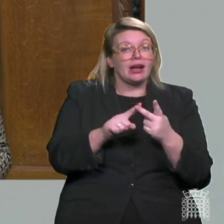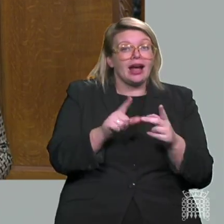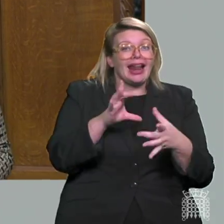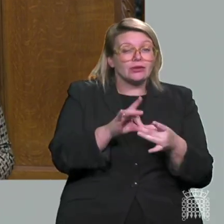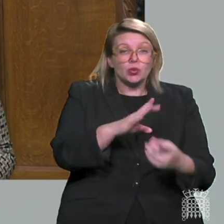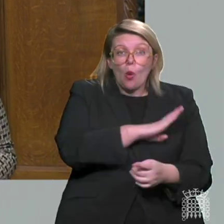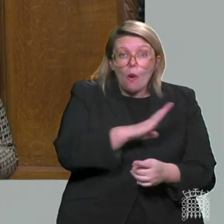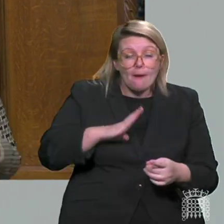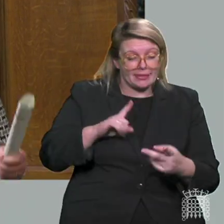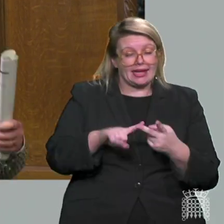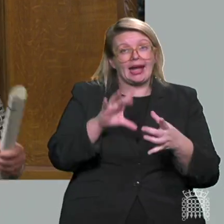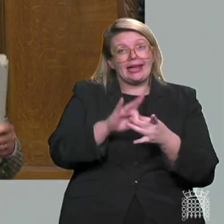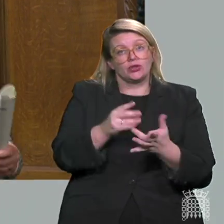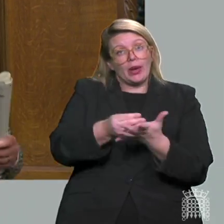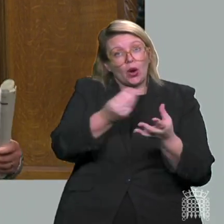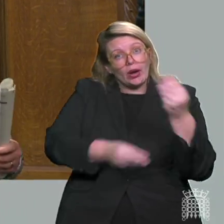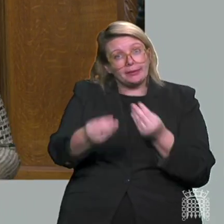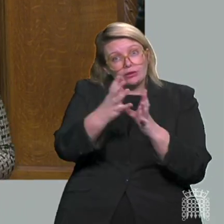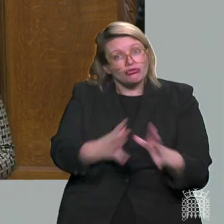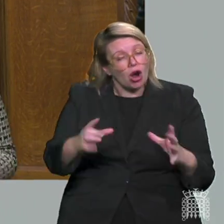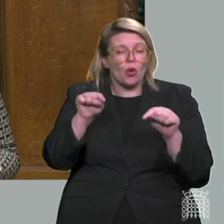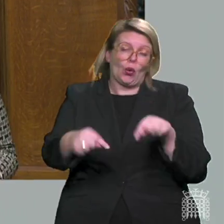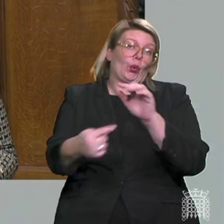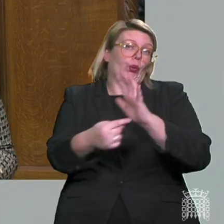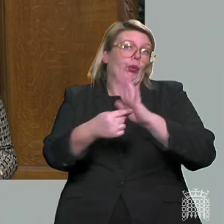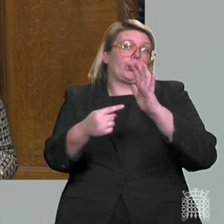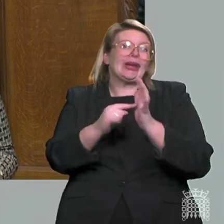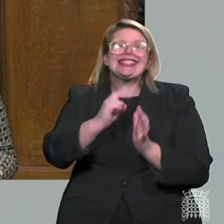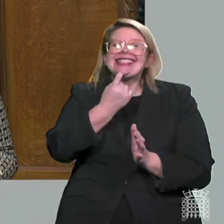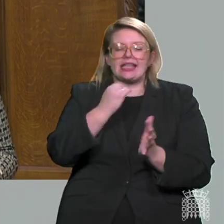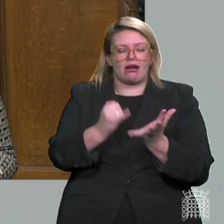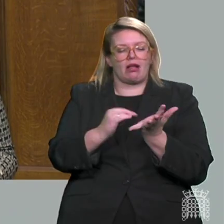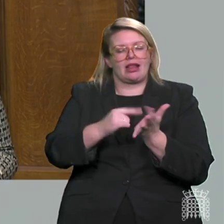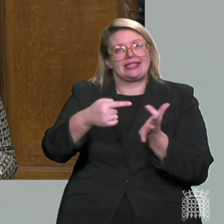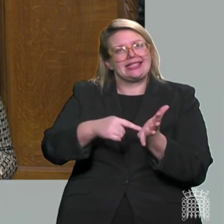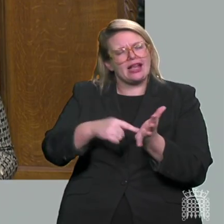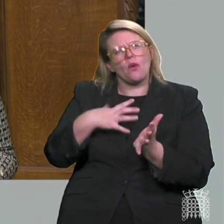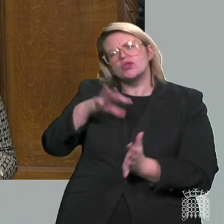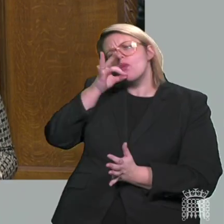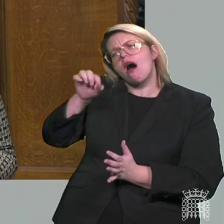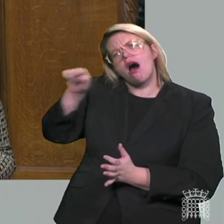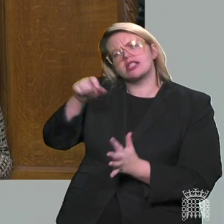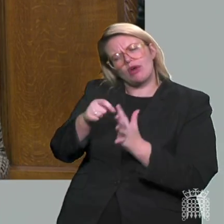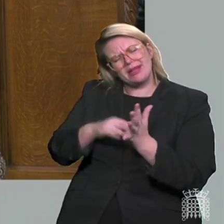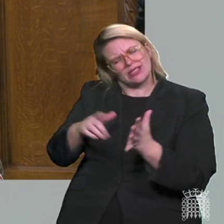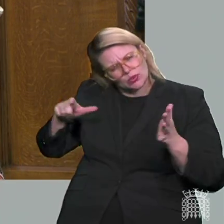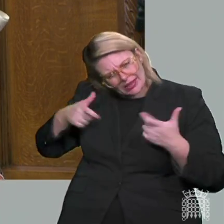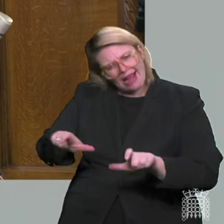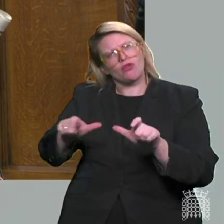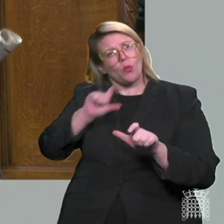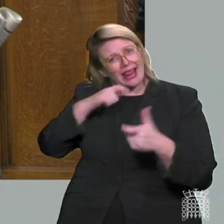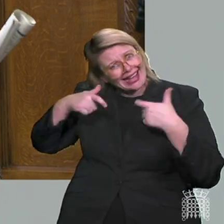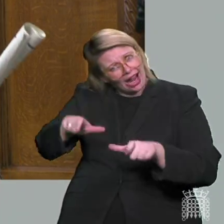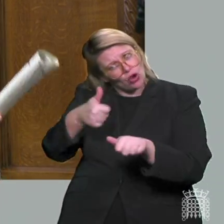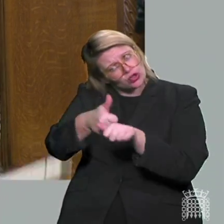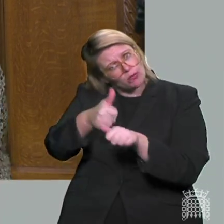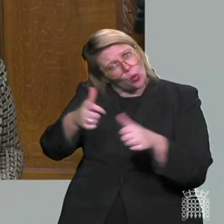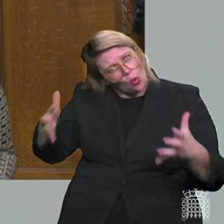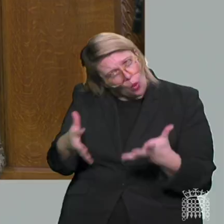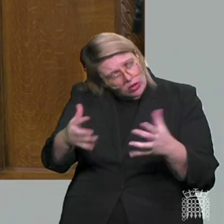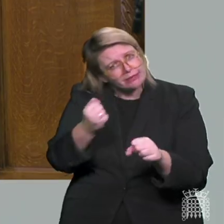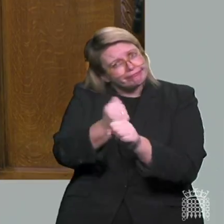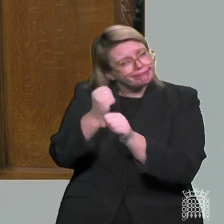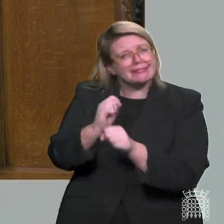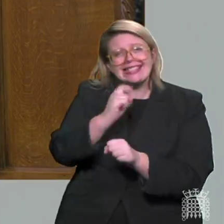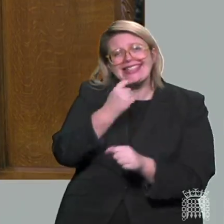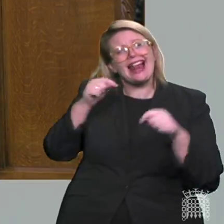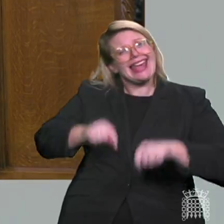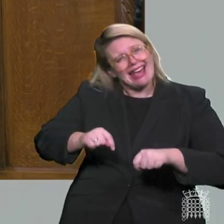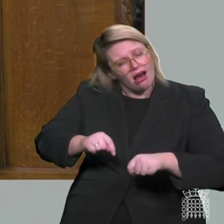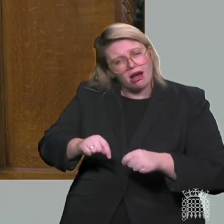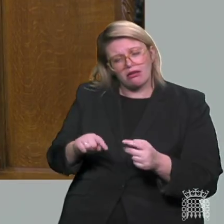Will he do everything he can to ensure that we are always able to make steel in this country, and does he agree that steel is always safest under a Conservative Government?